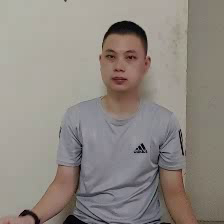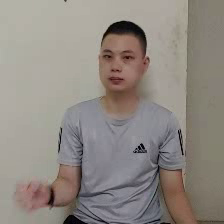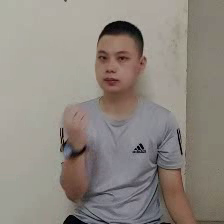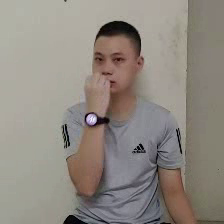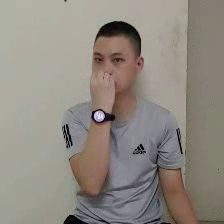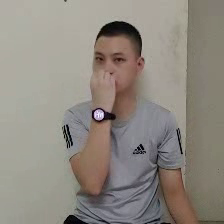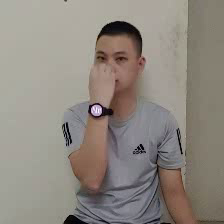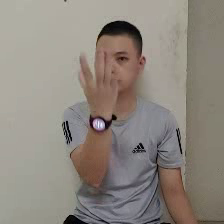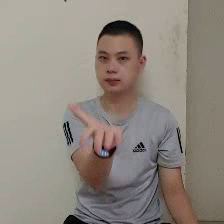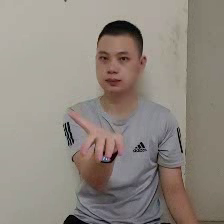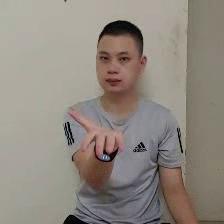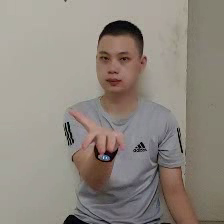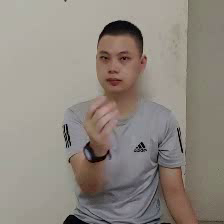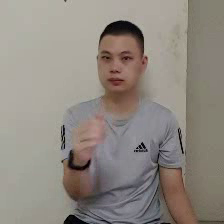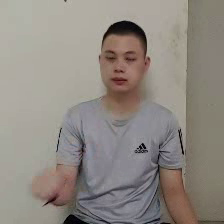Cảm ơn